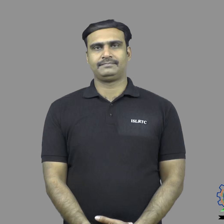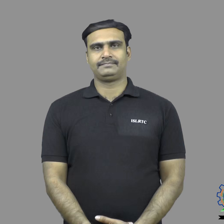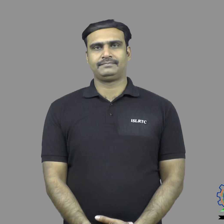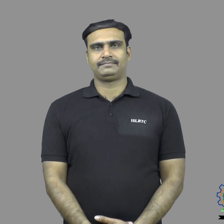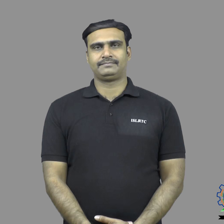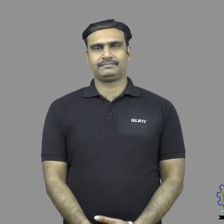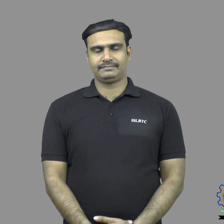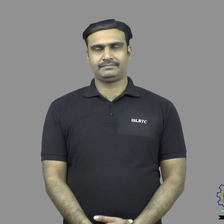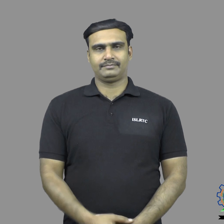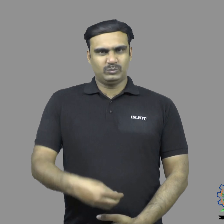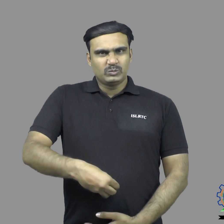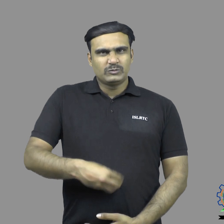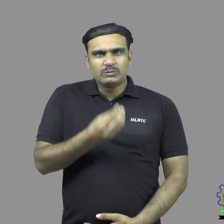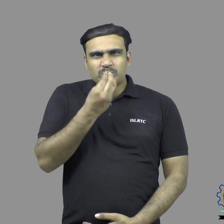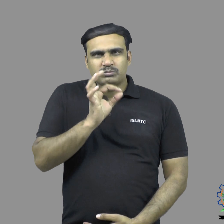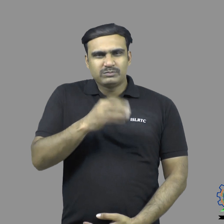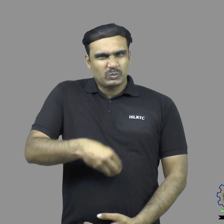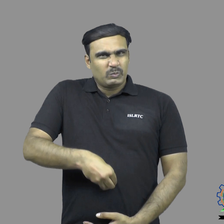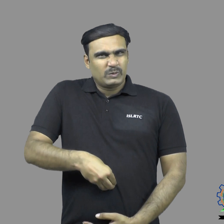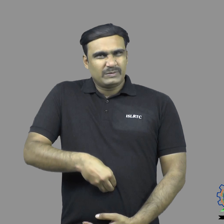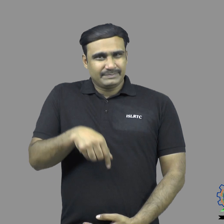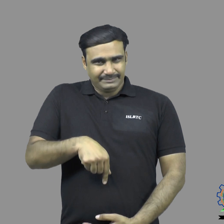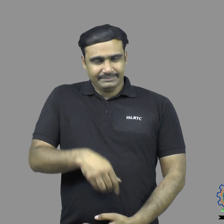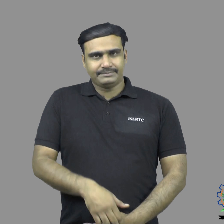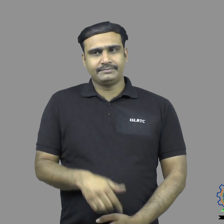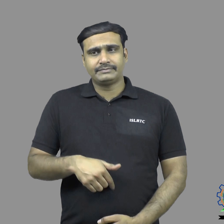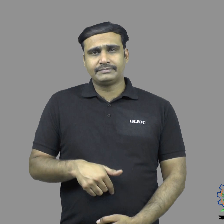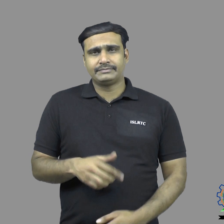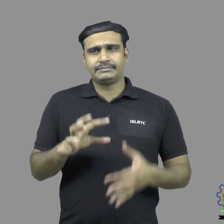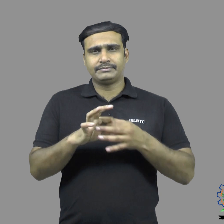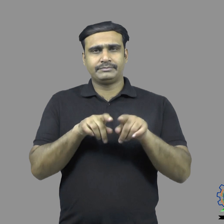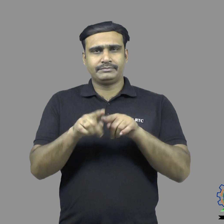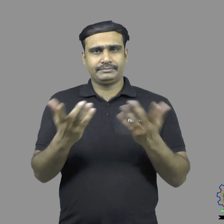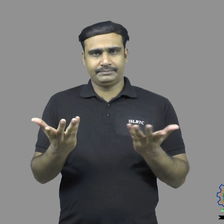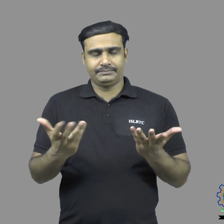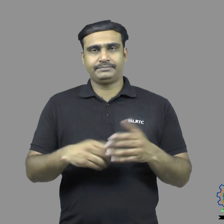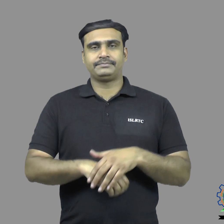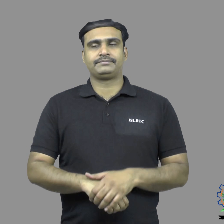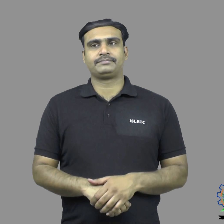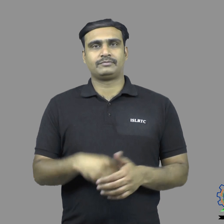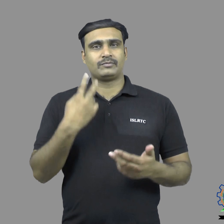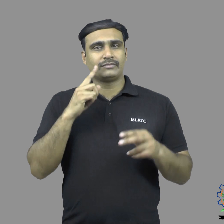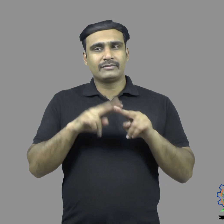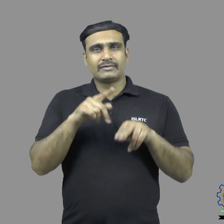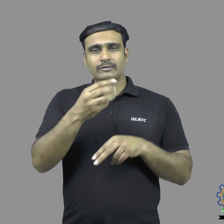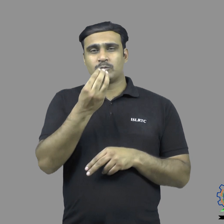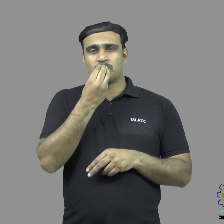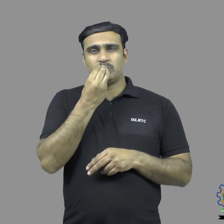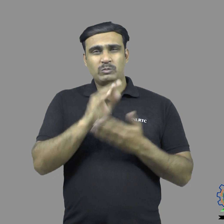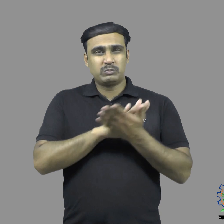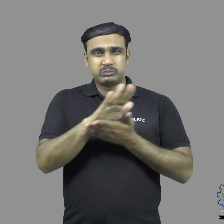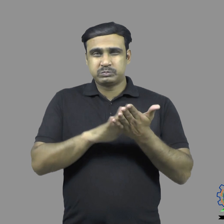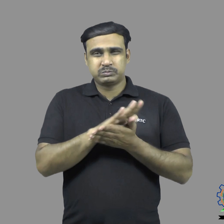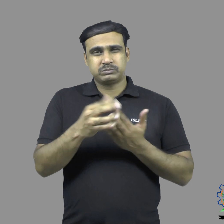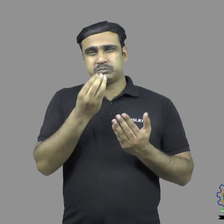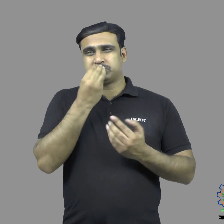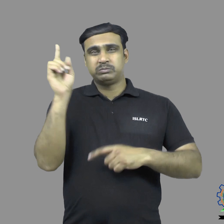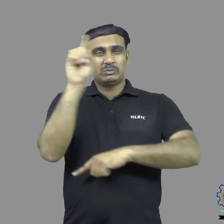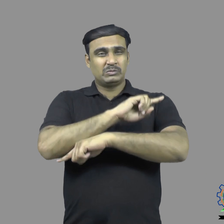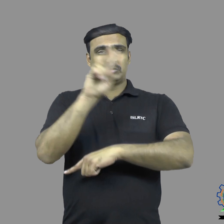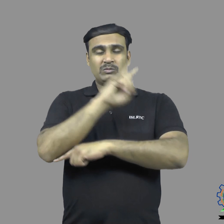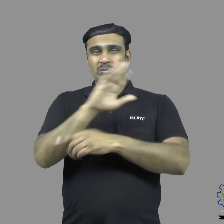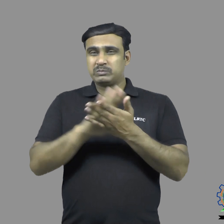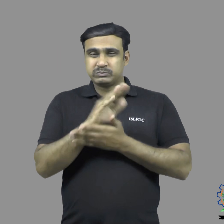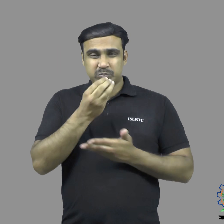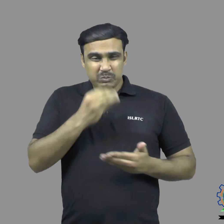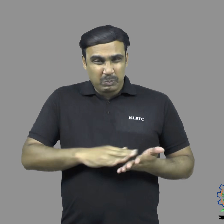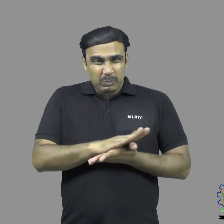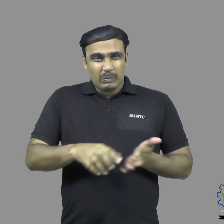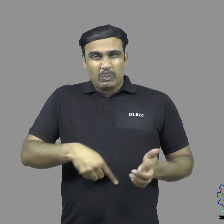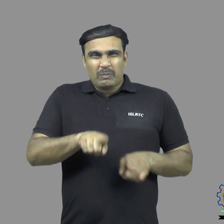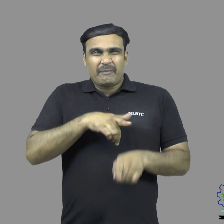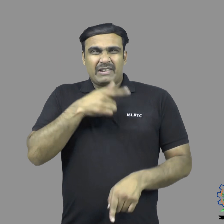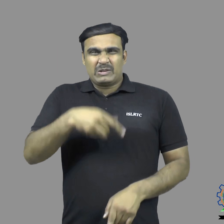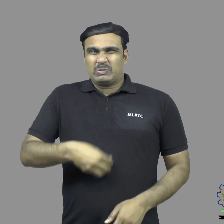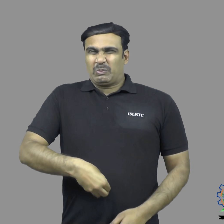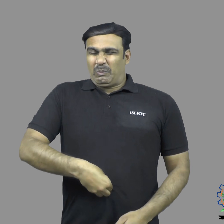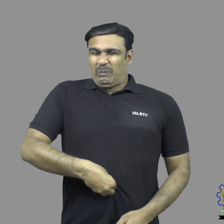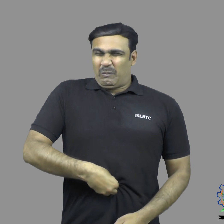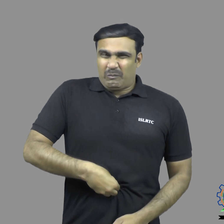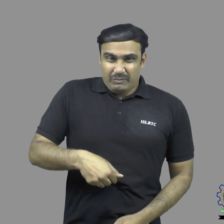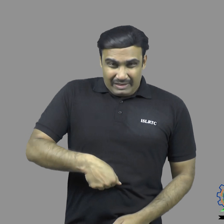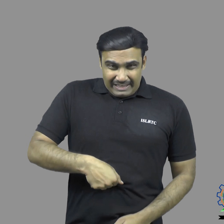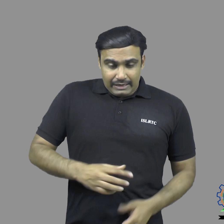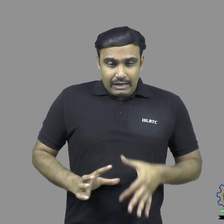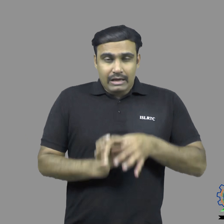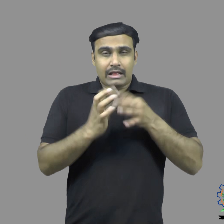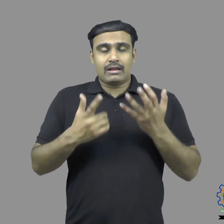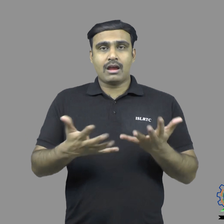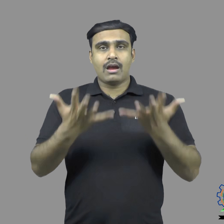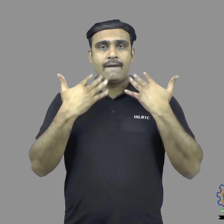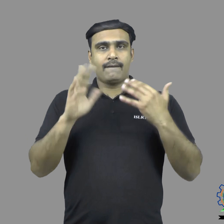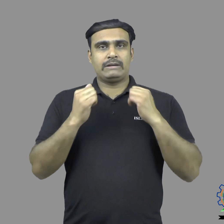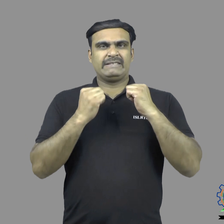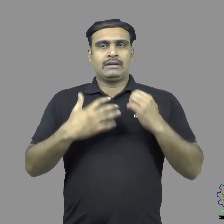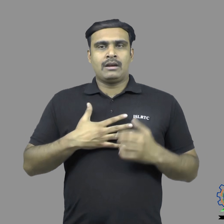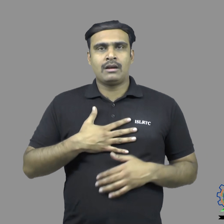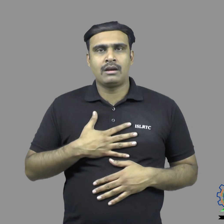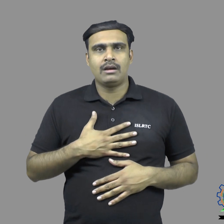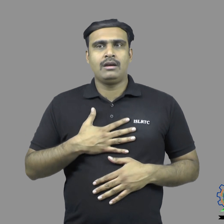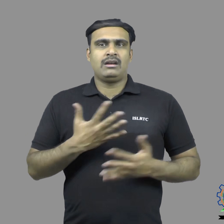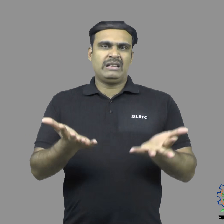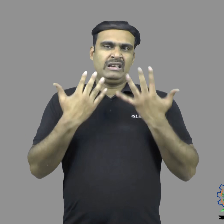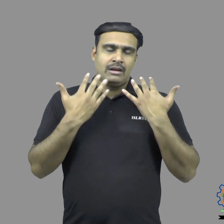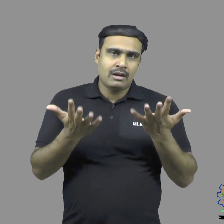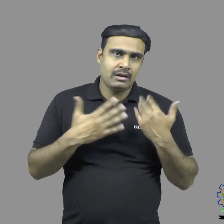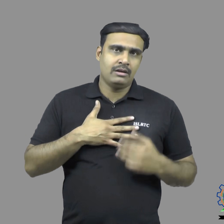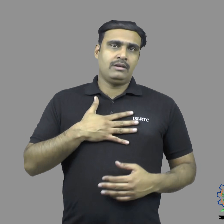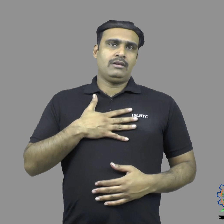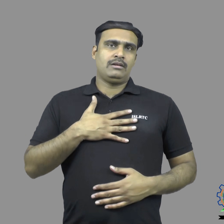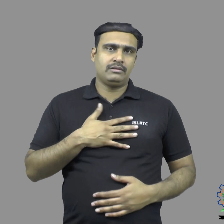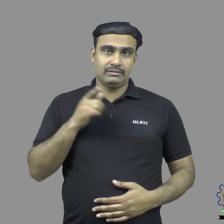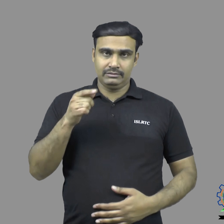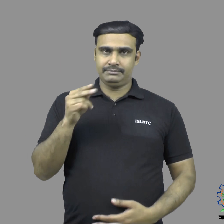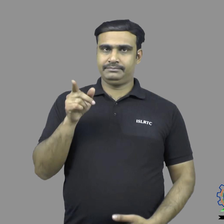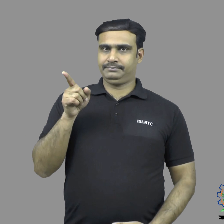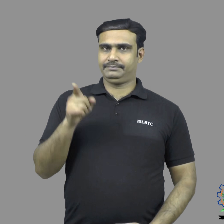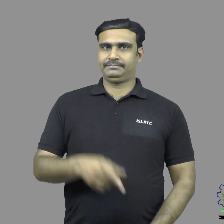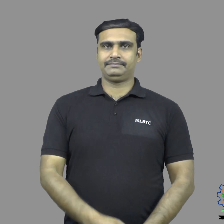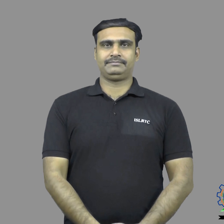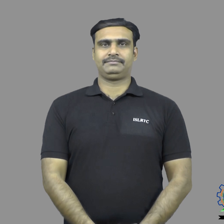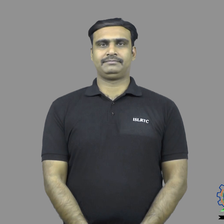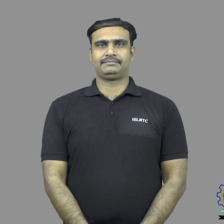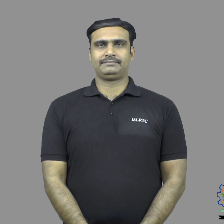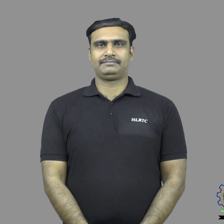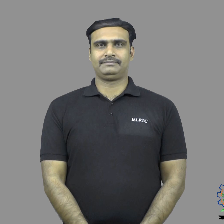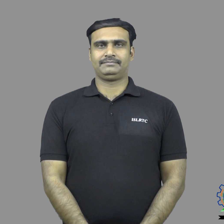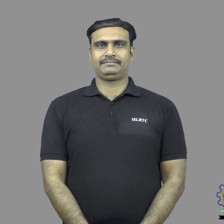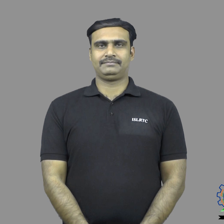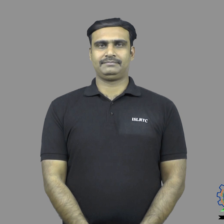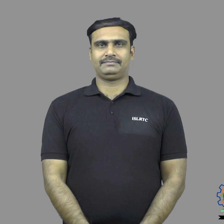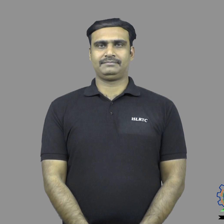Dysphagia